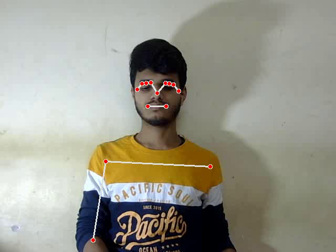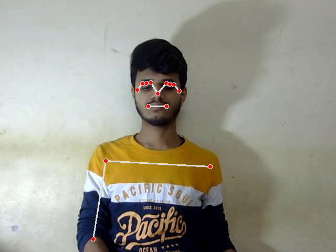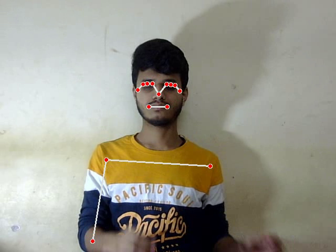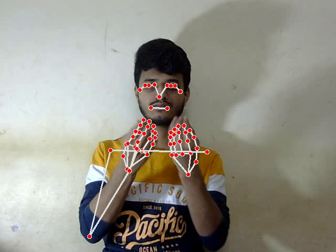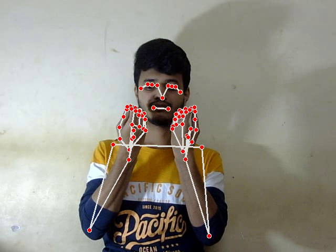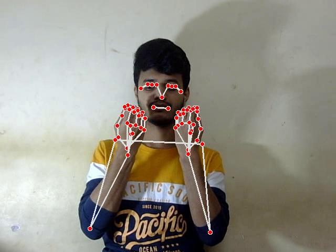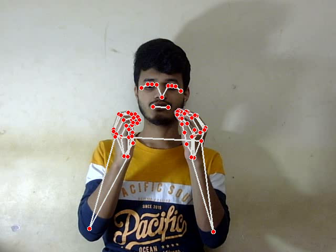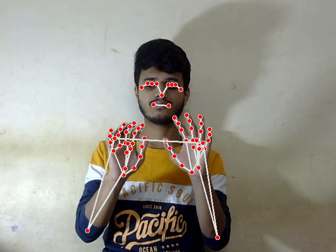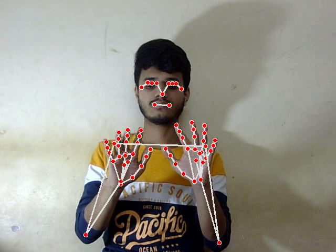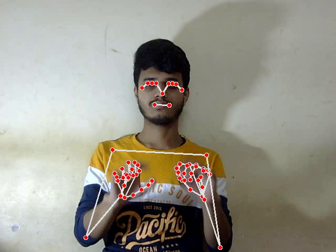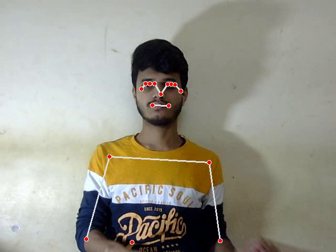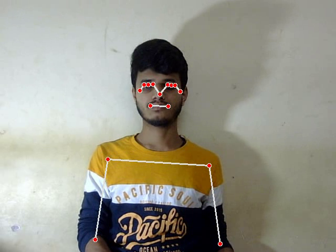finish